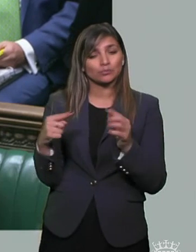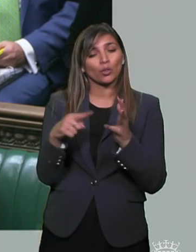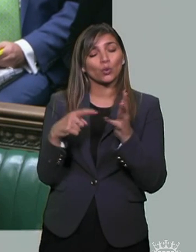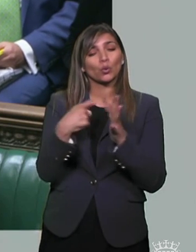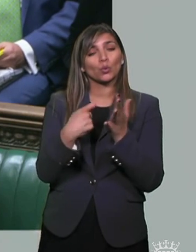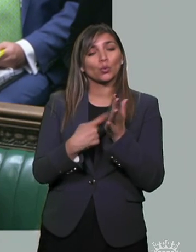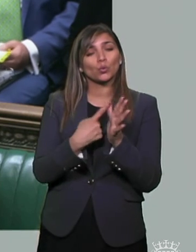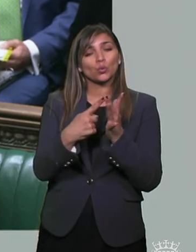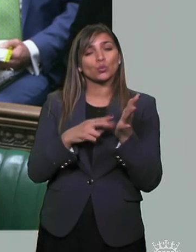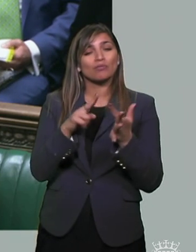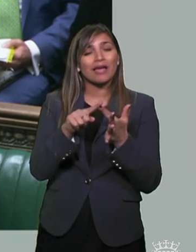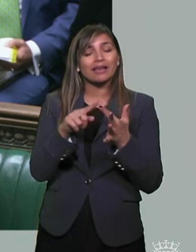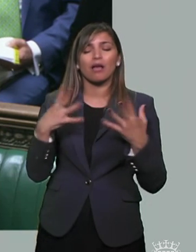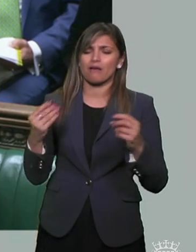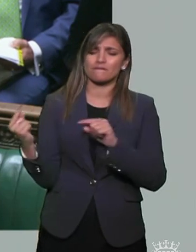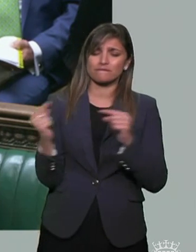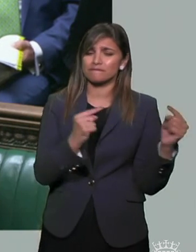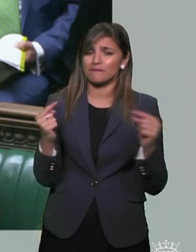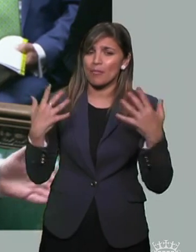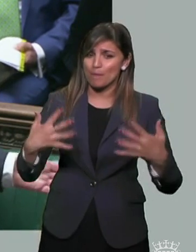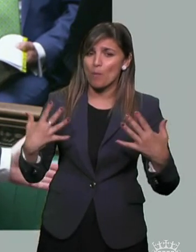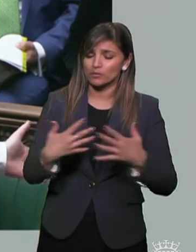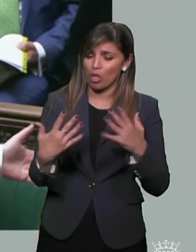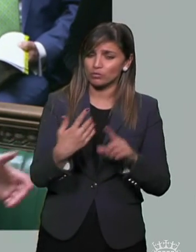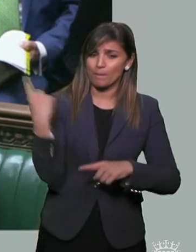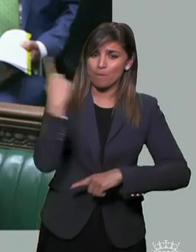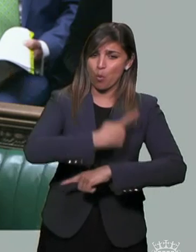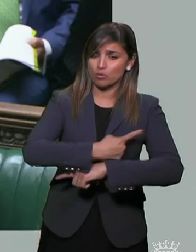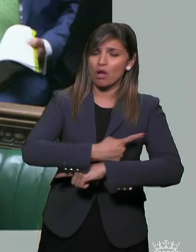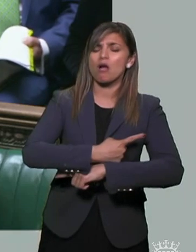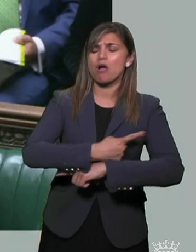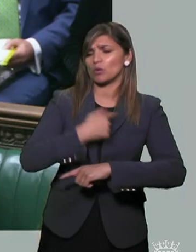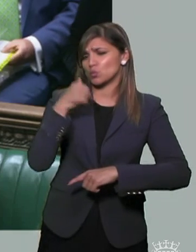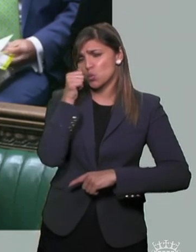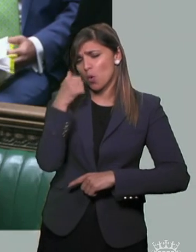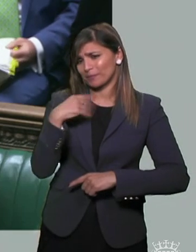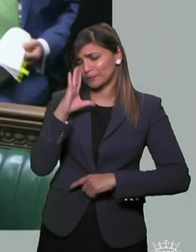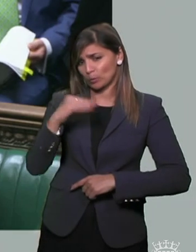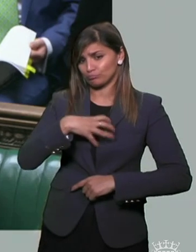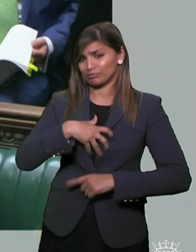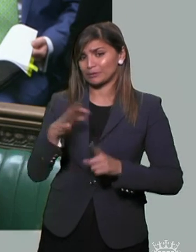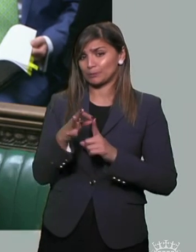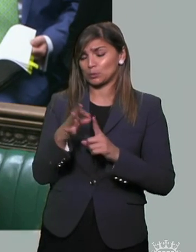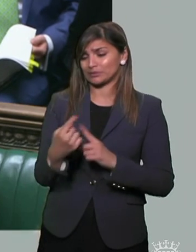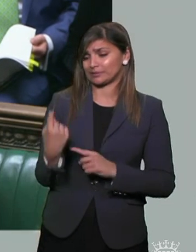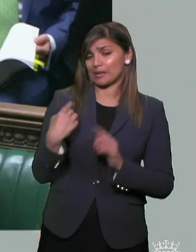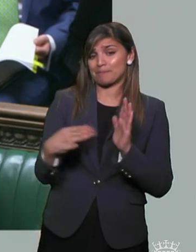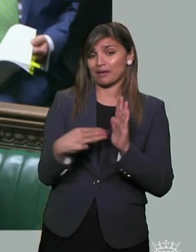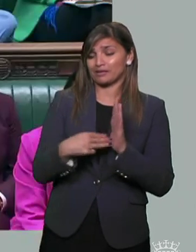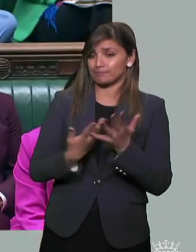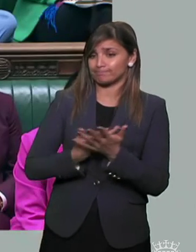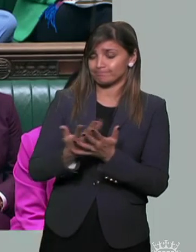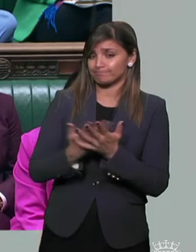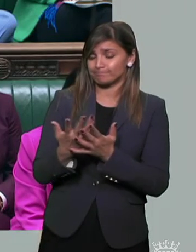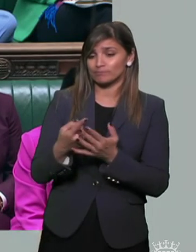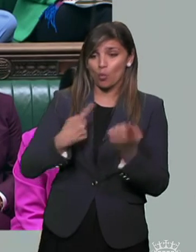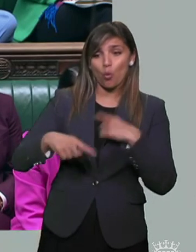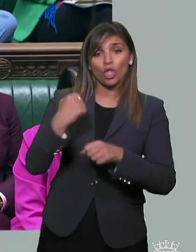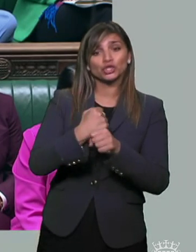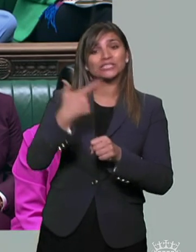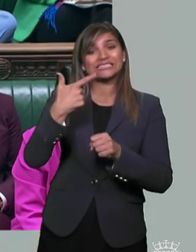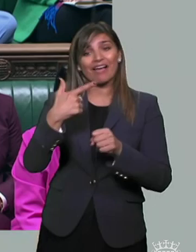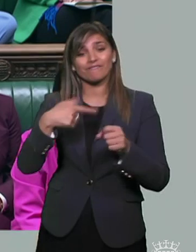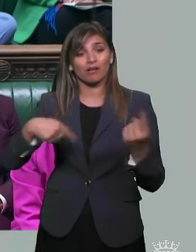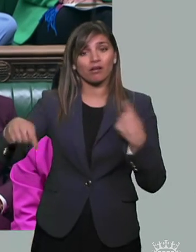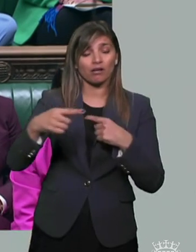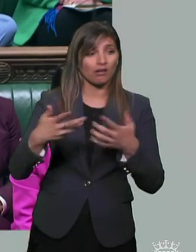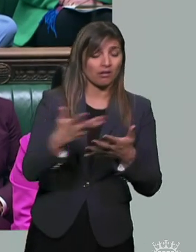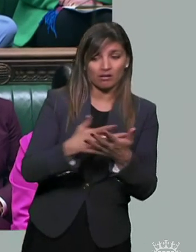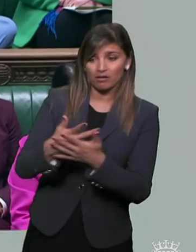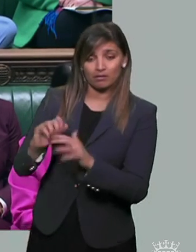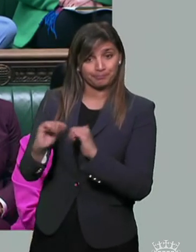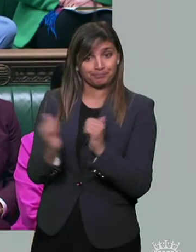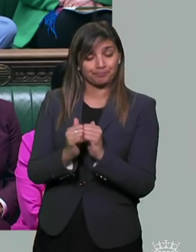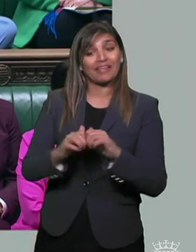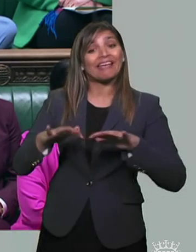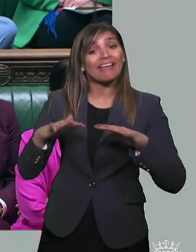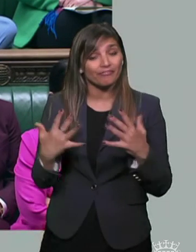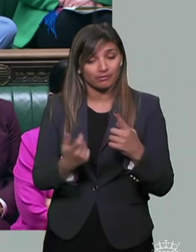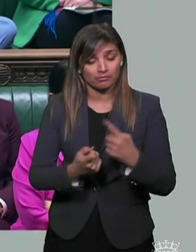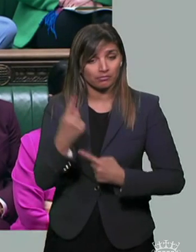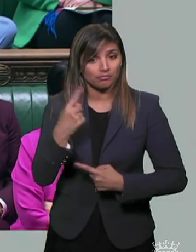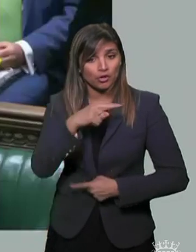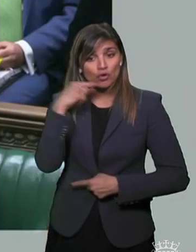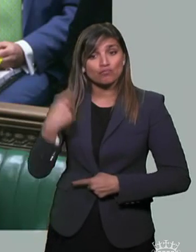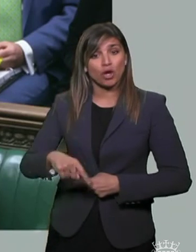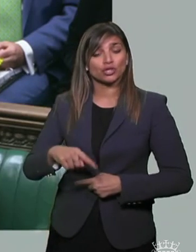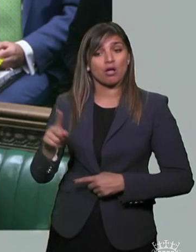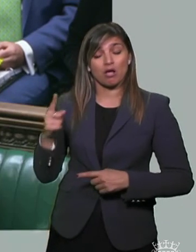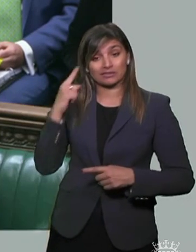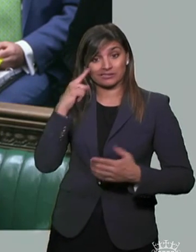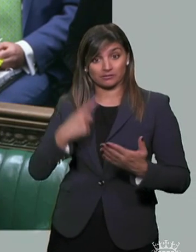I told President Putin on Monday that I think everybody in the G7 and more widely is agreed that, if Russia were so rash and mad as to engage in